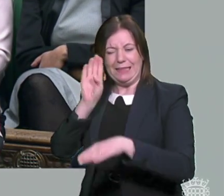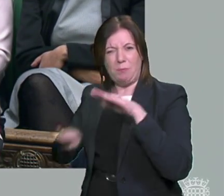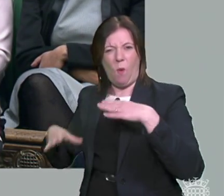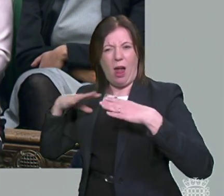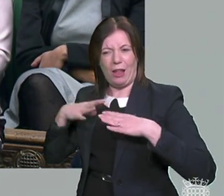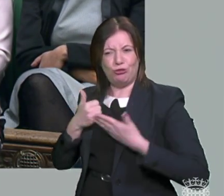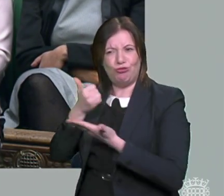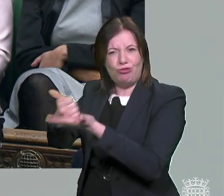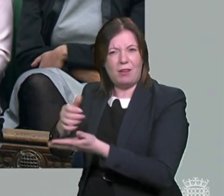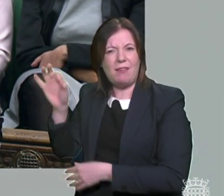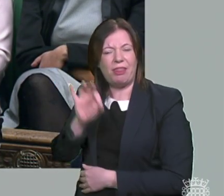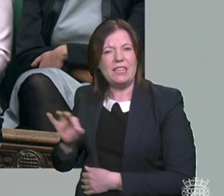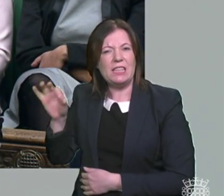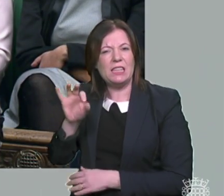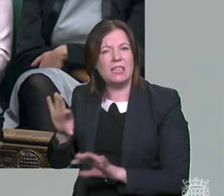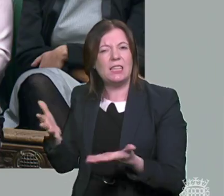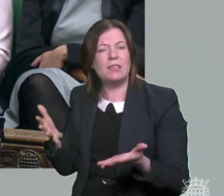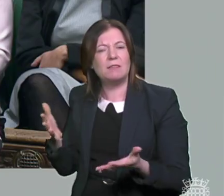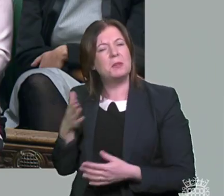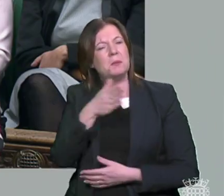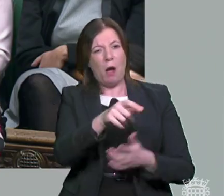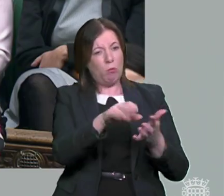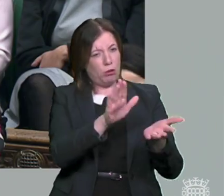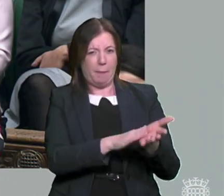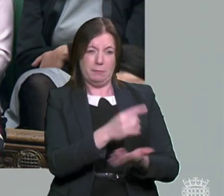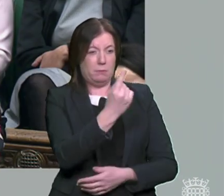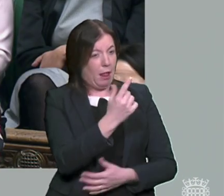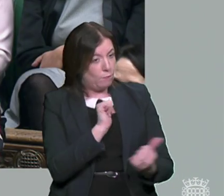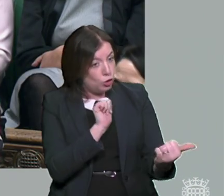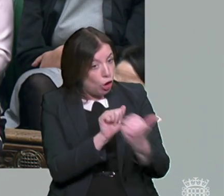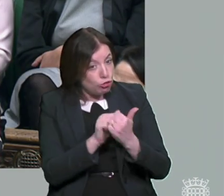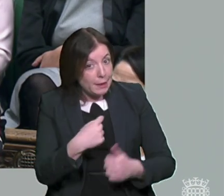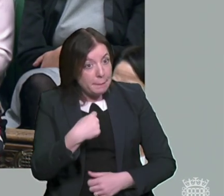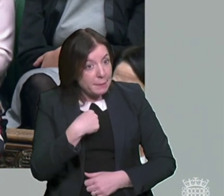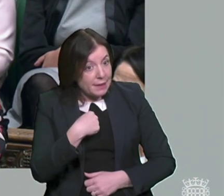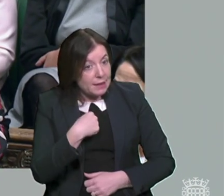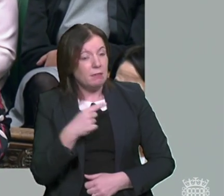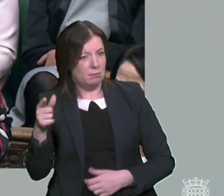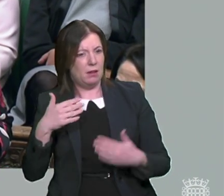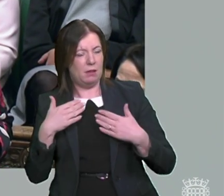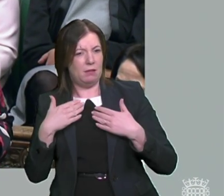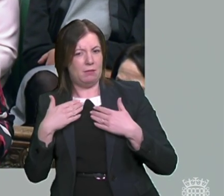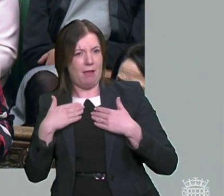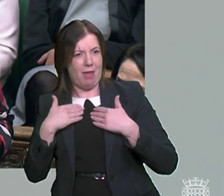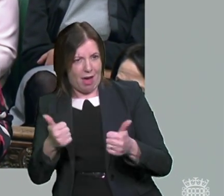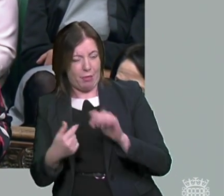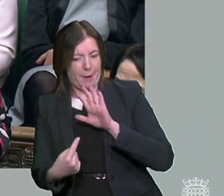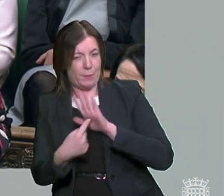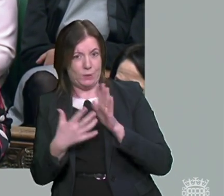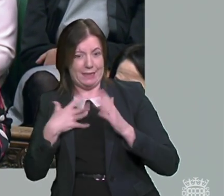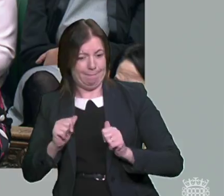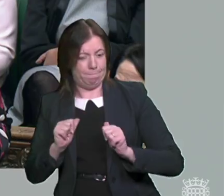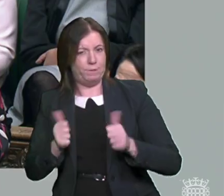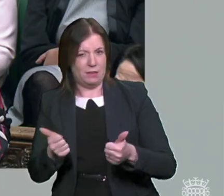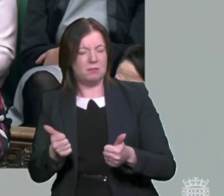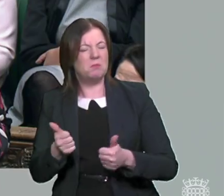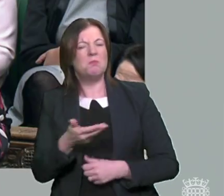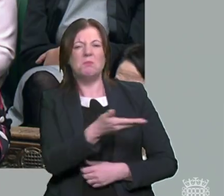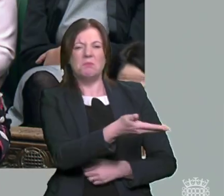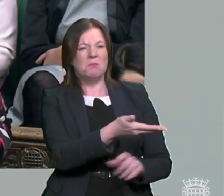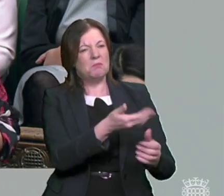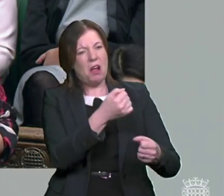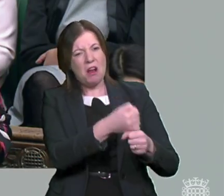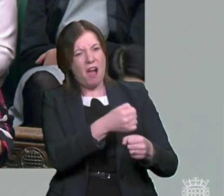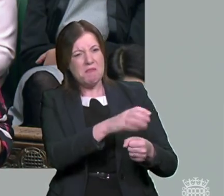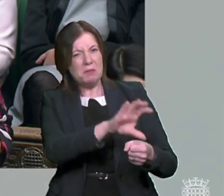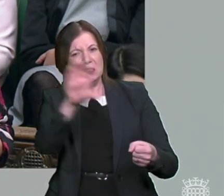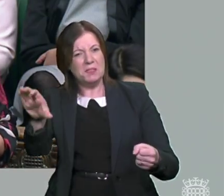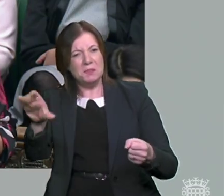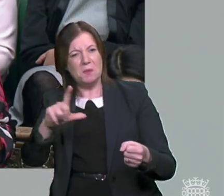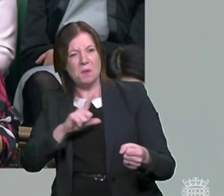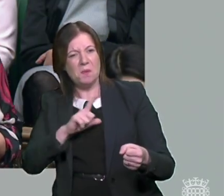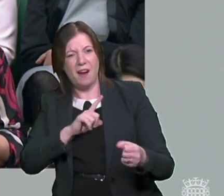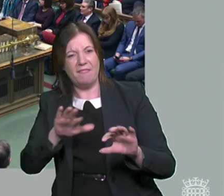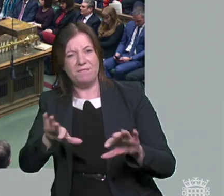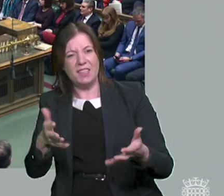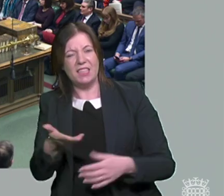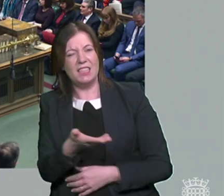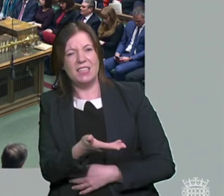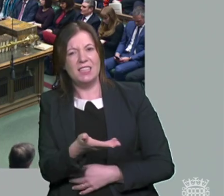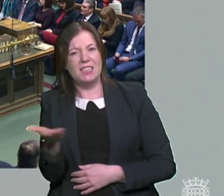If the Prime Minister agrees with me that the sector is vital to the long-term health of our communities, why are his Government not providing it with the financial support it needs to thrive?